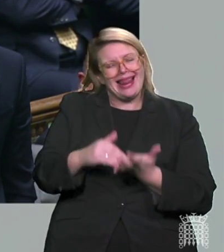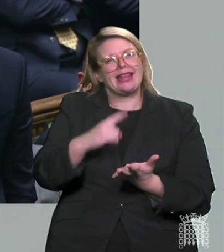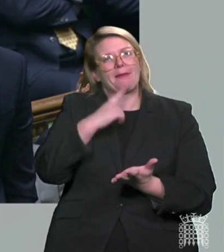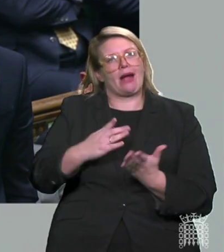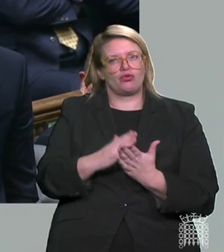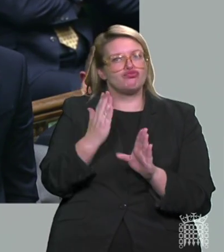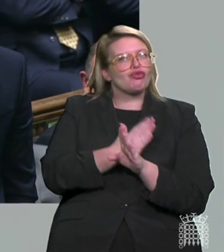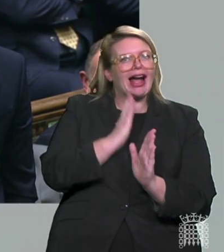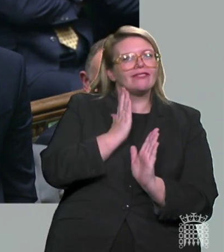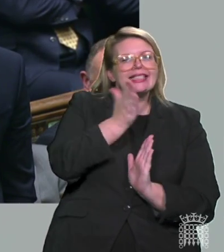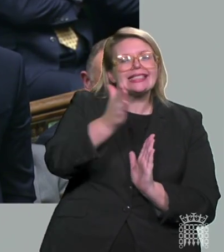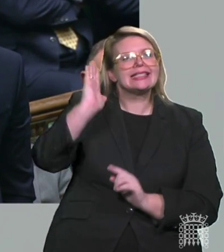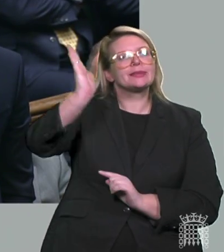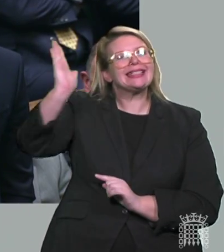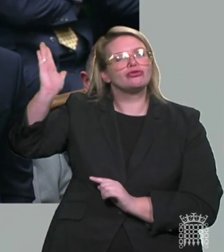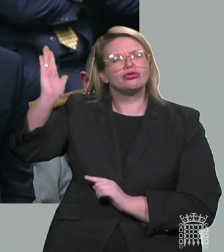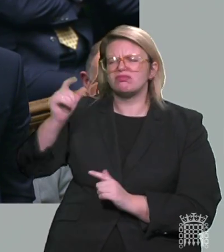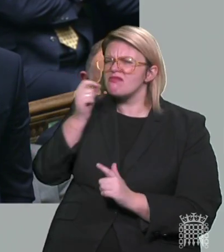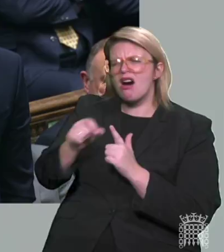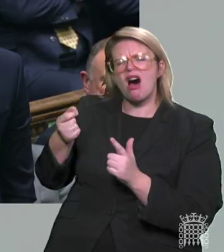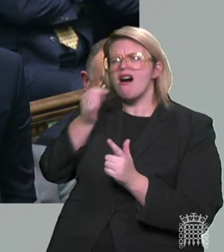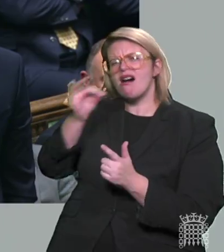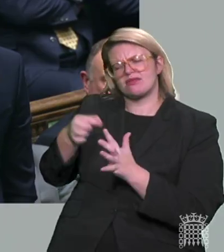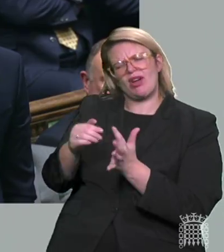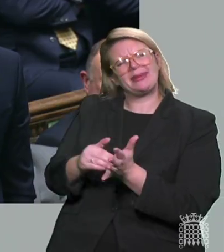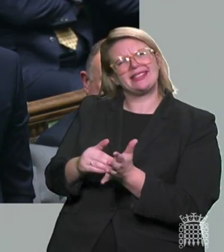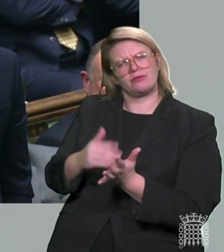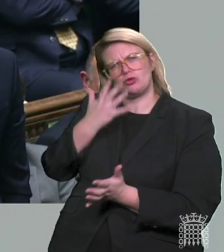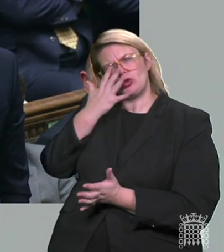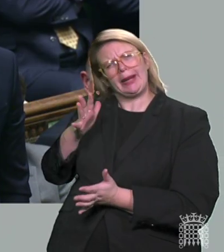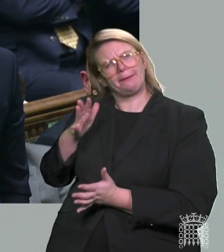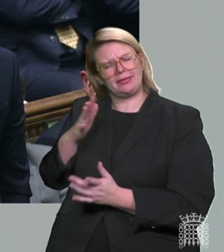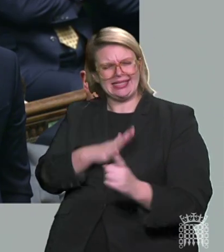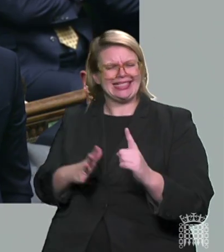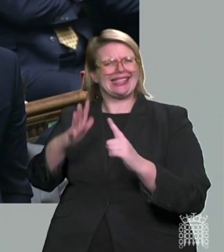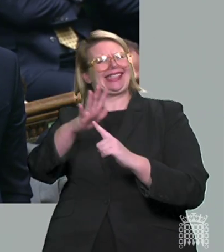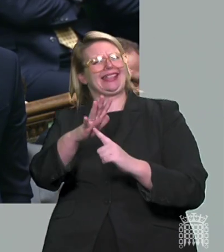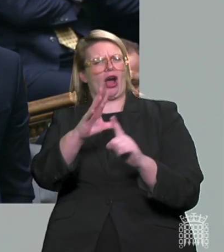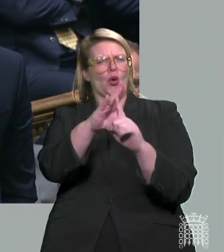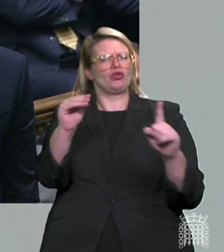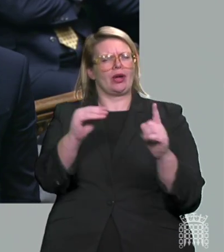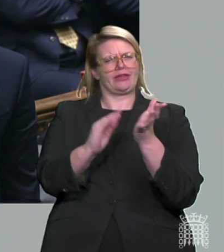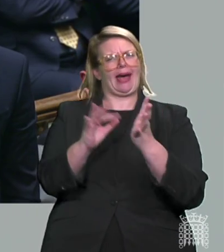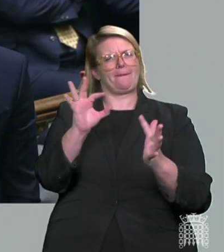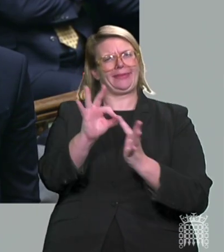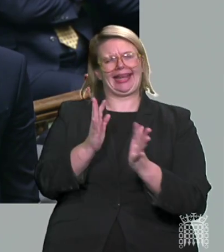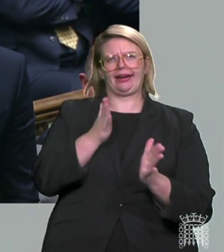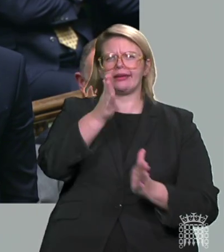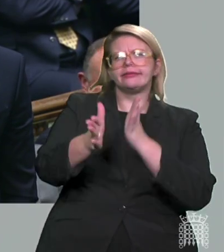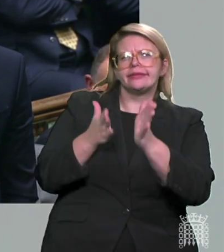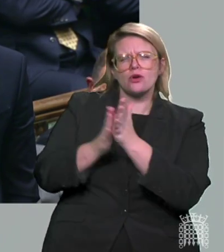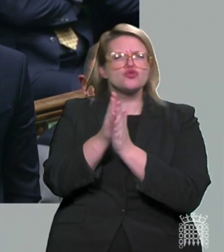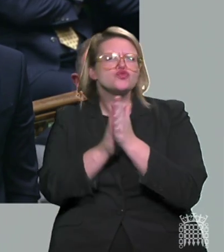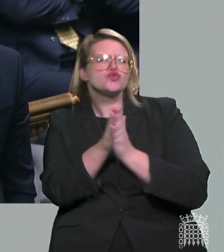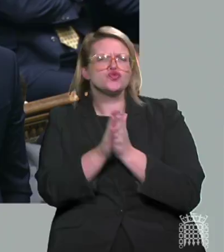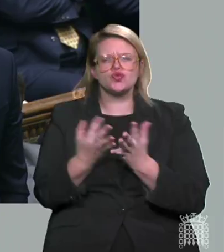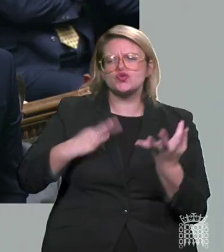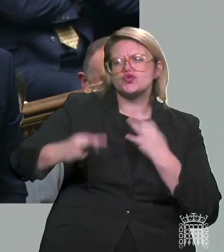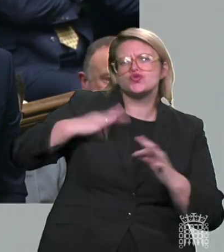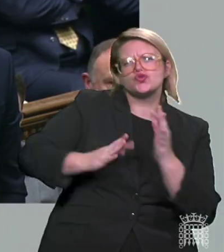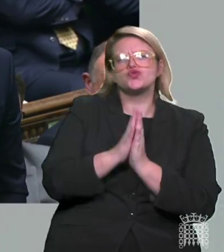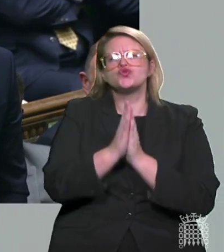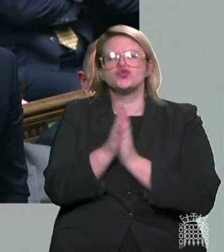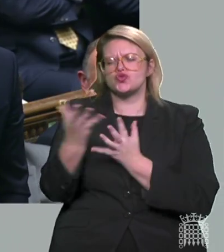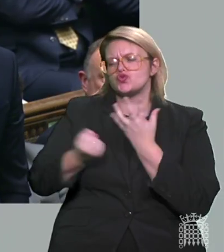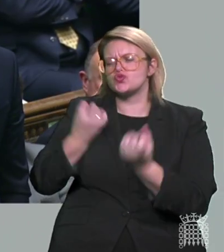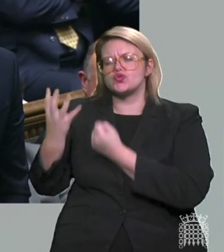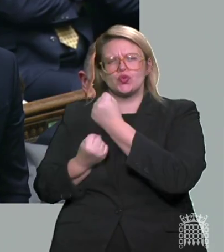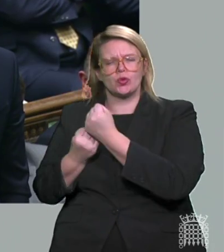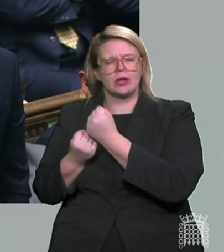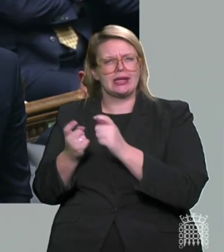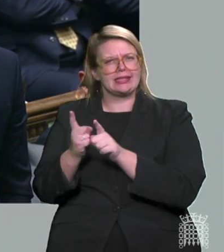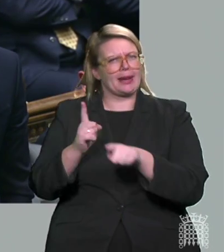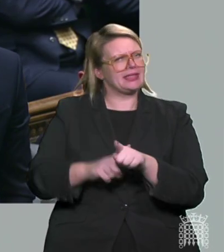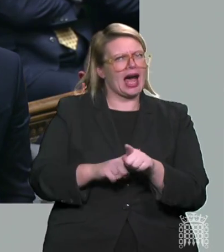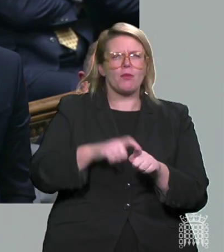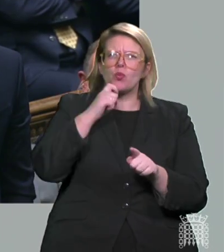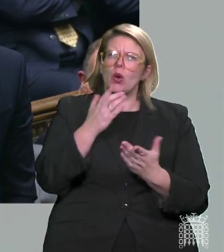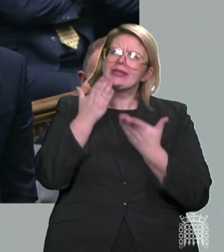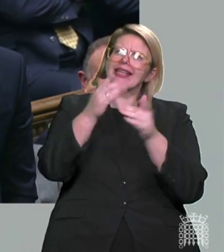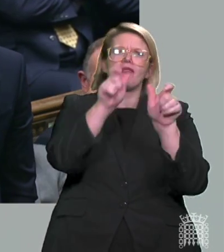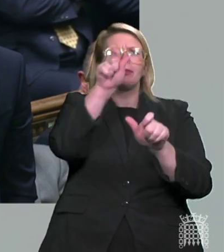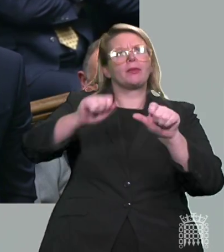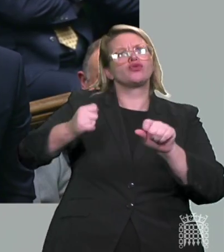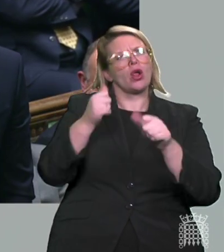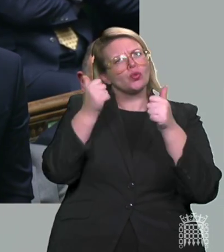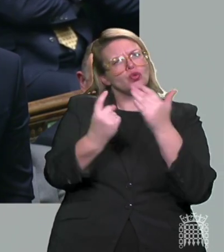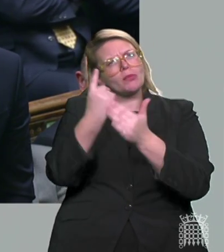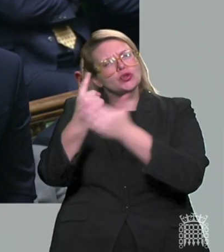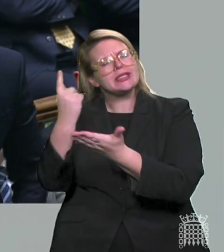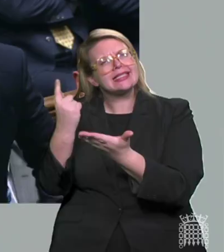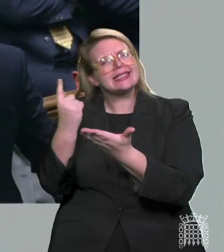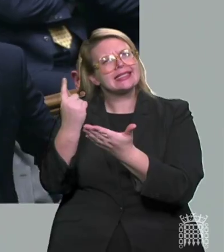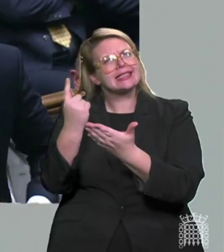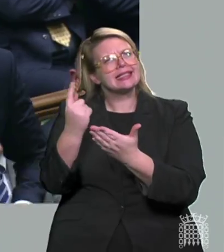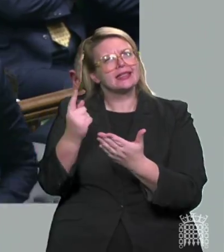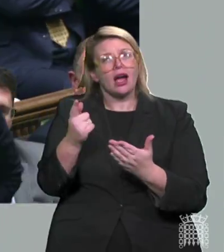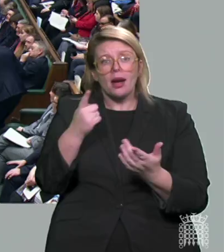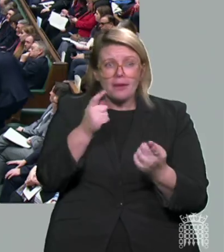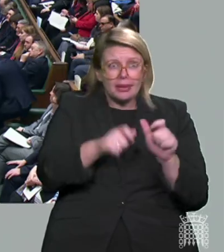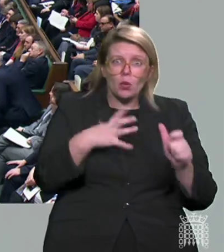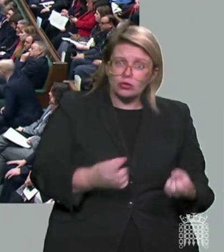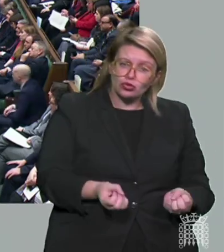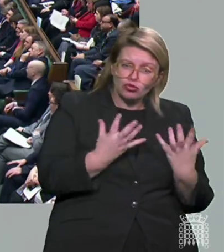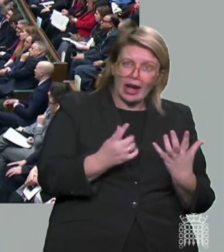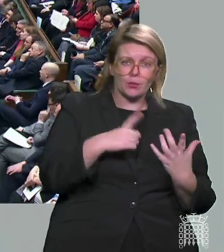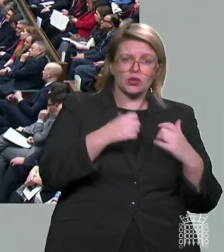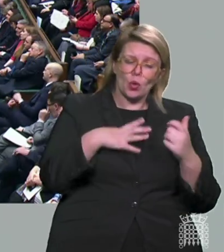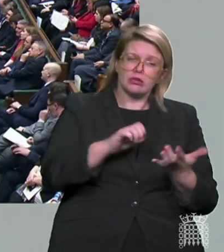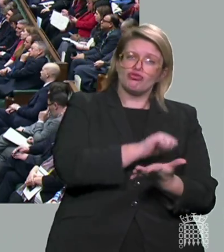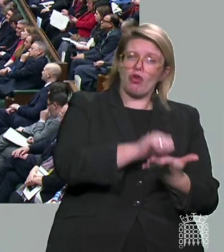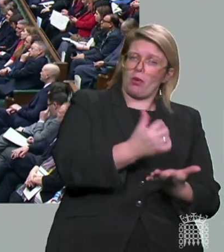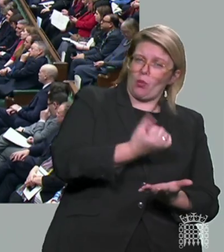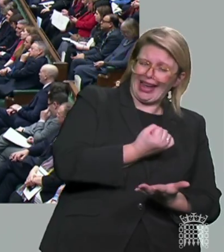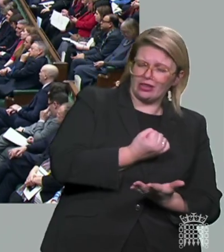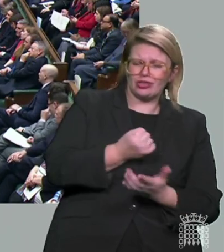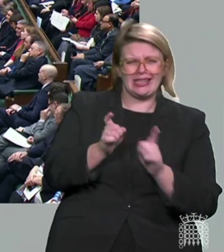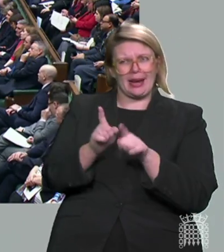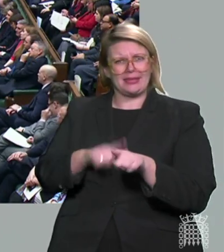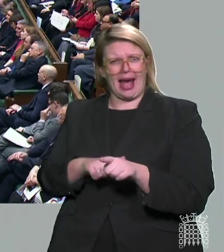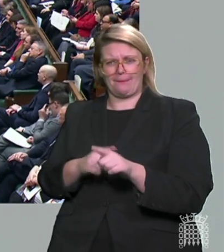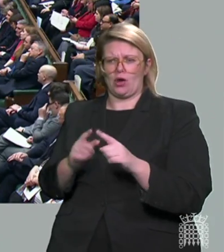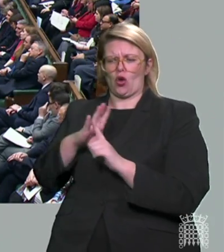Does the Prime Minister not find it utterly perverse that senior members of the Conservative party are feathering their nests in this way, while at the same time seeking to deny working people the opportunity to strike for fair pay?